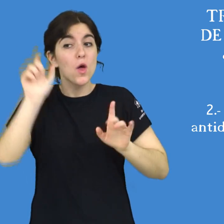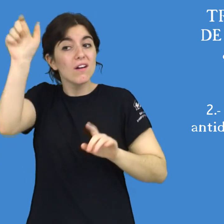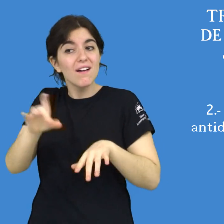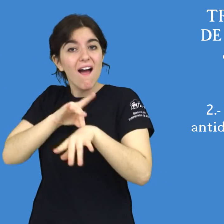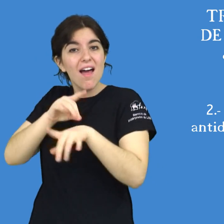persona